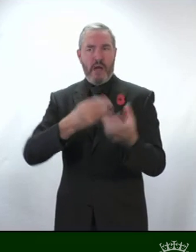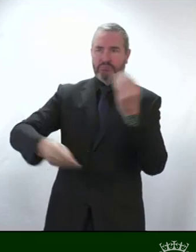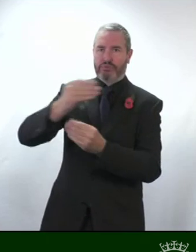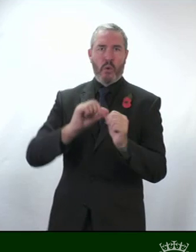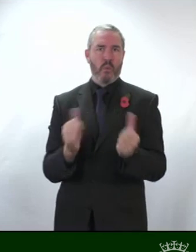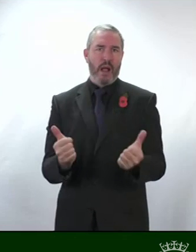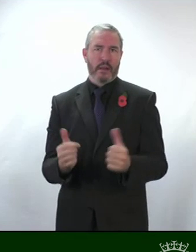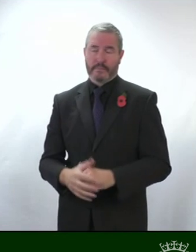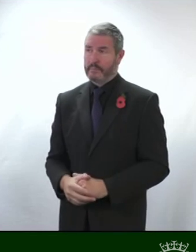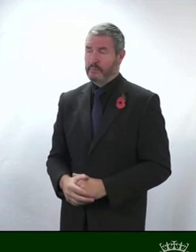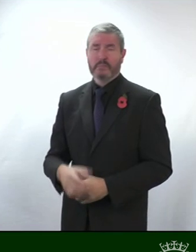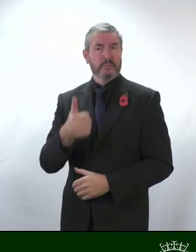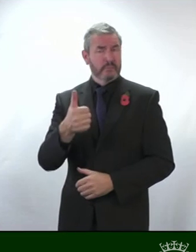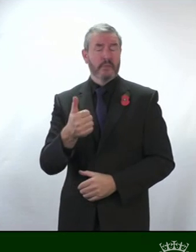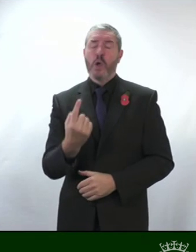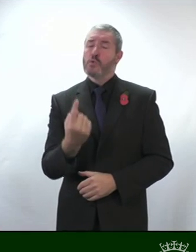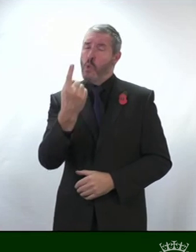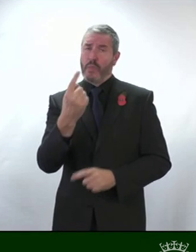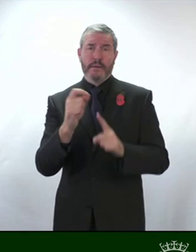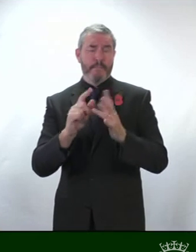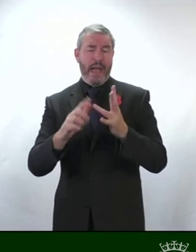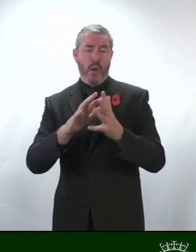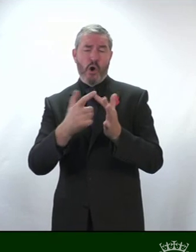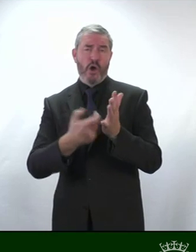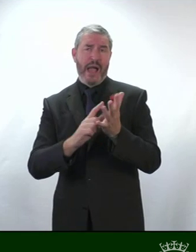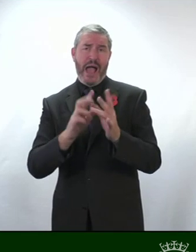I can certainly confirm that we are going ahead with Northern Powerhouse Rail.